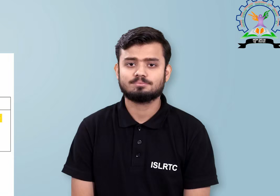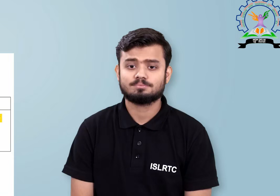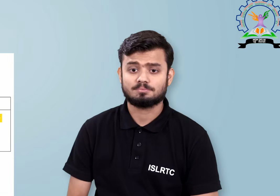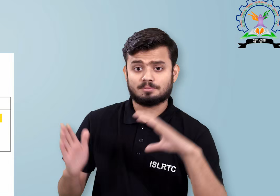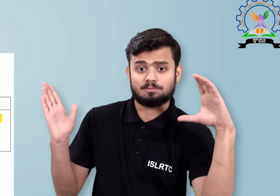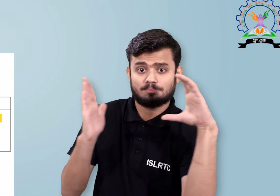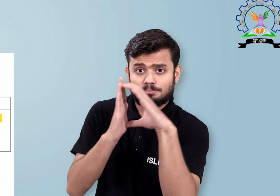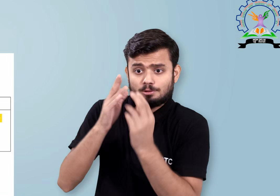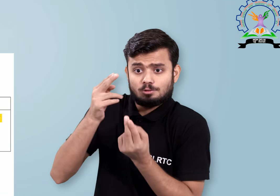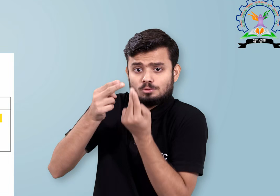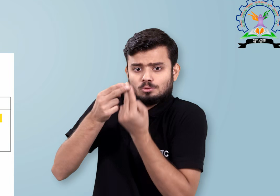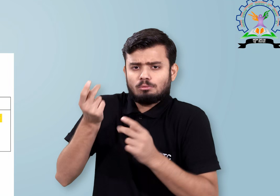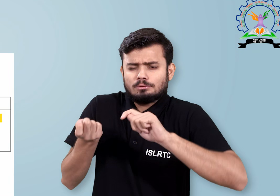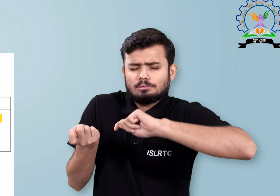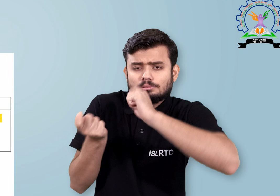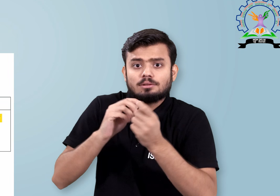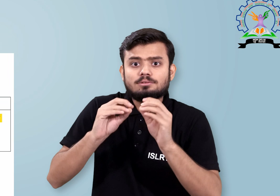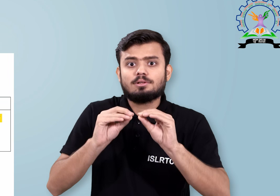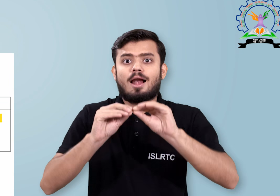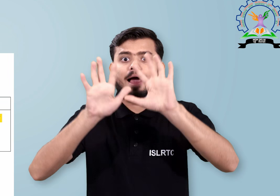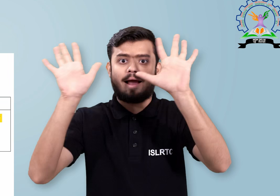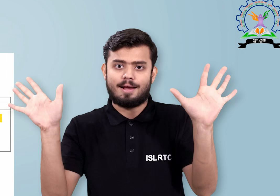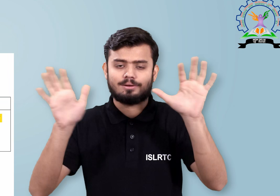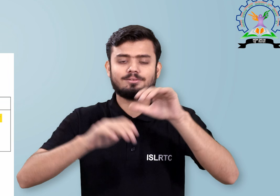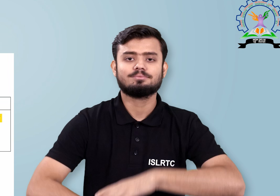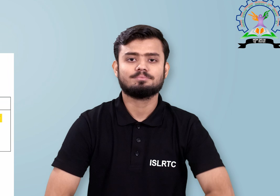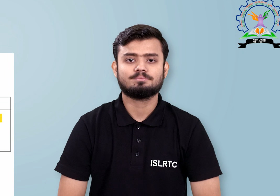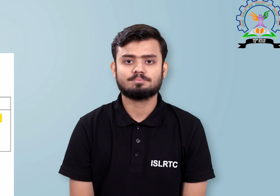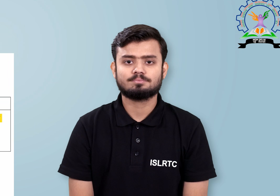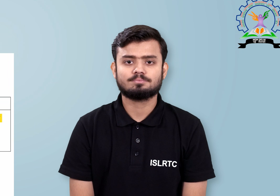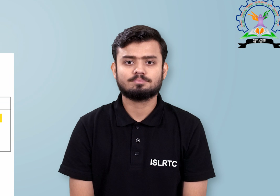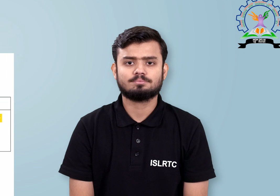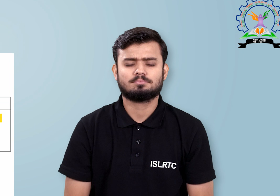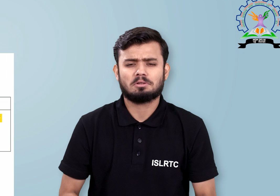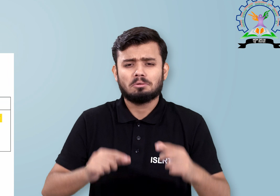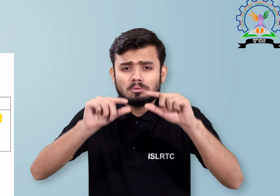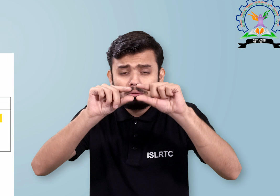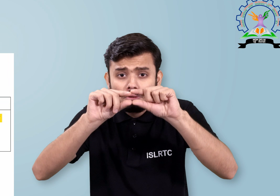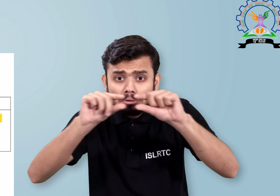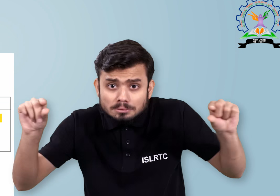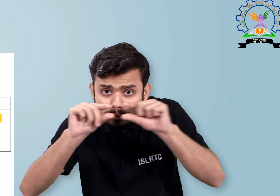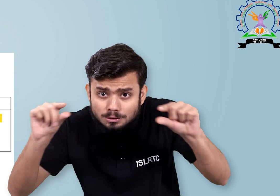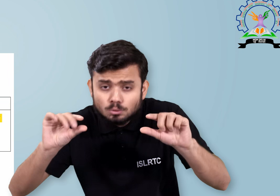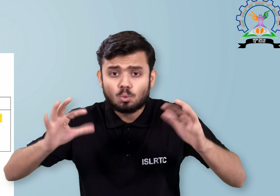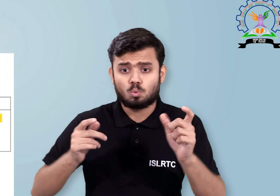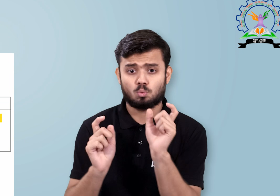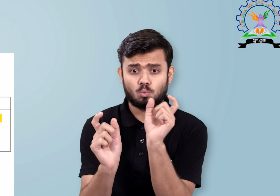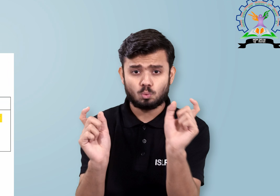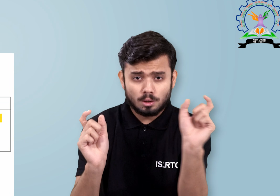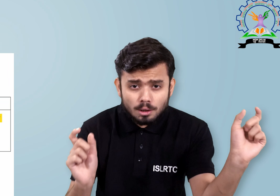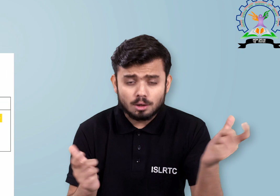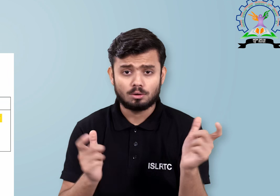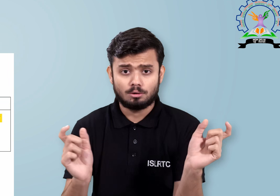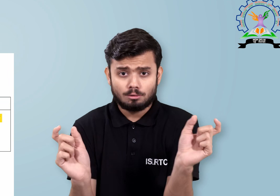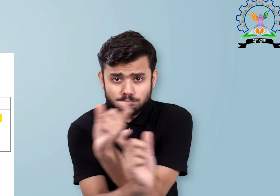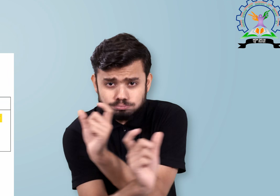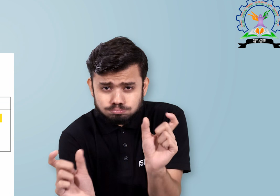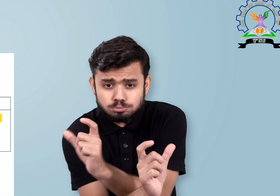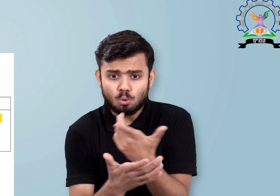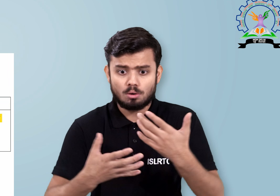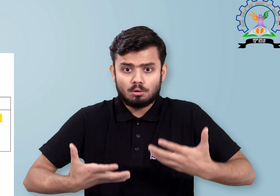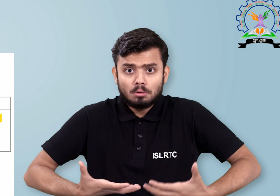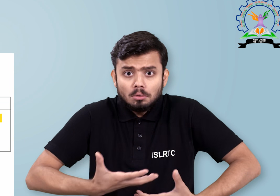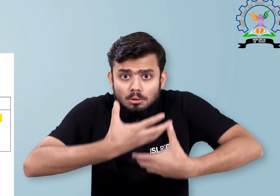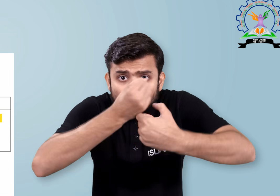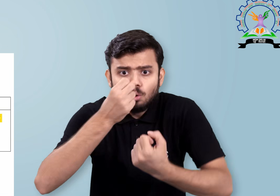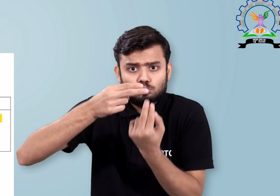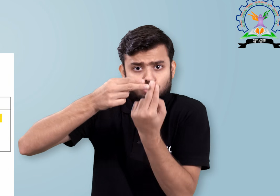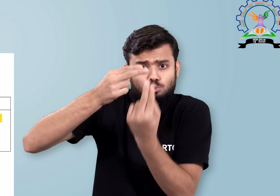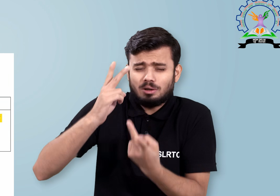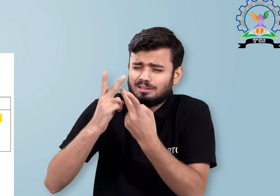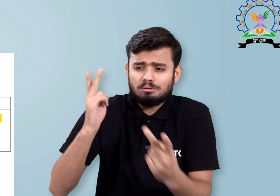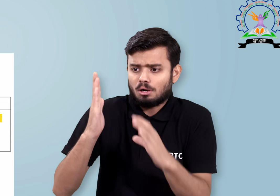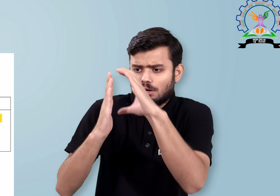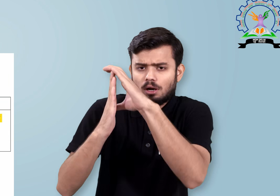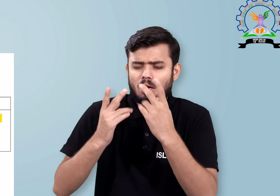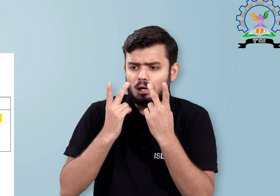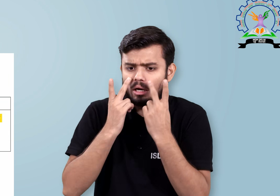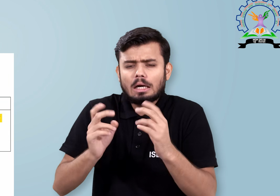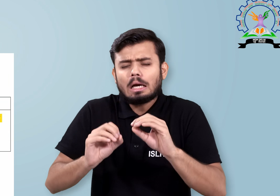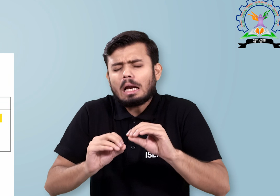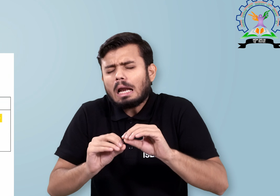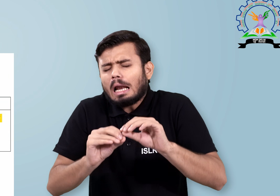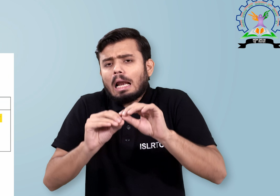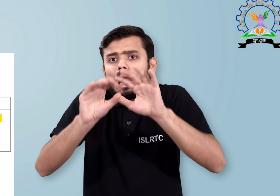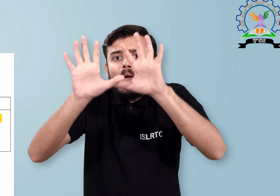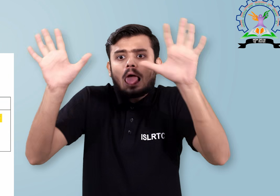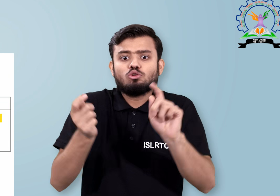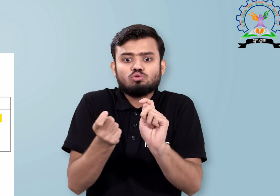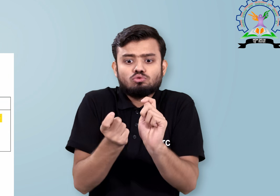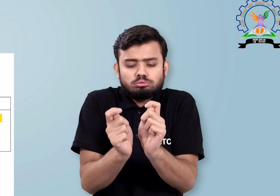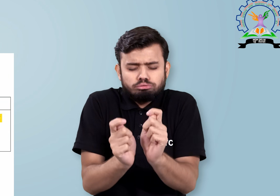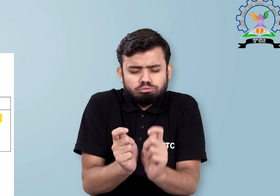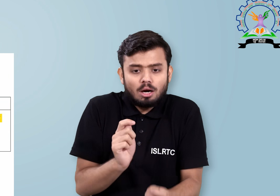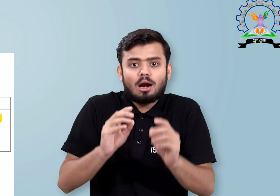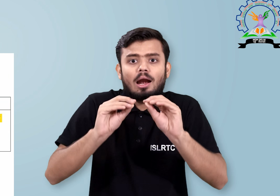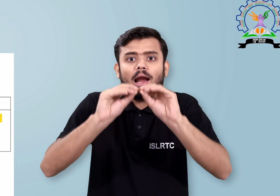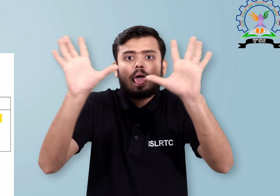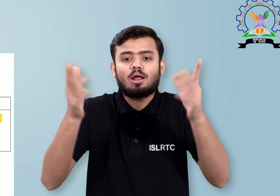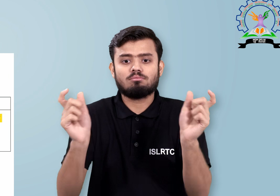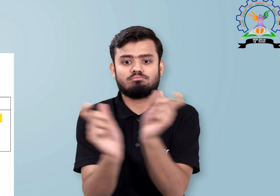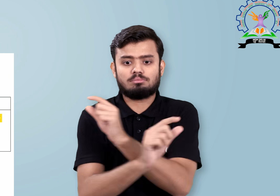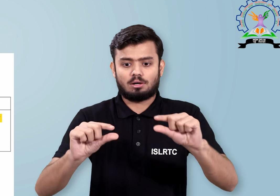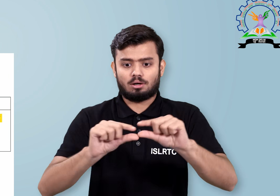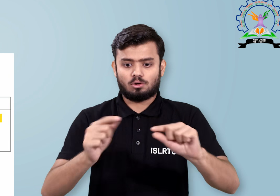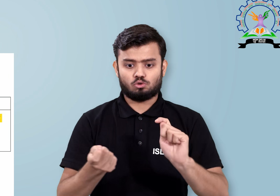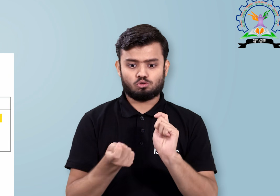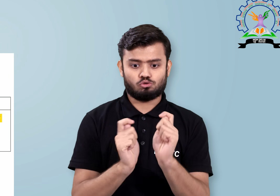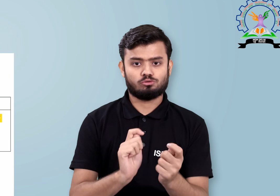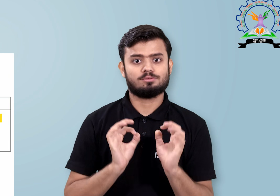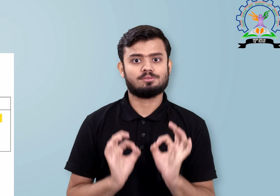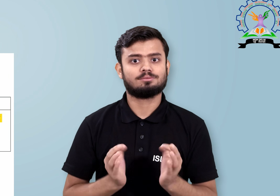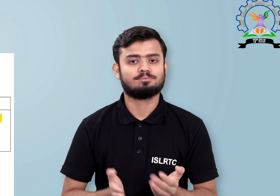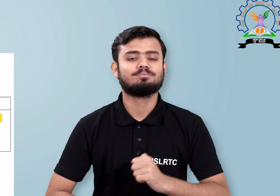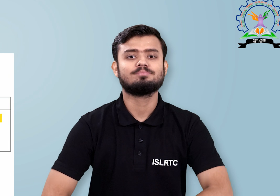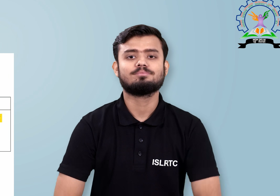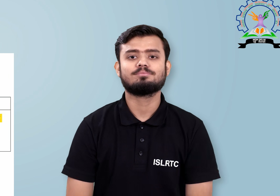Paraphrase To express the meaning of something written or spoken, but using different words, especially to achieve greater clarity or to summarise.